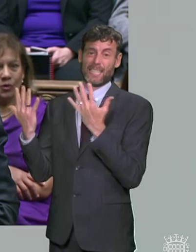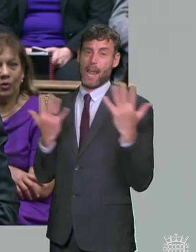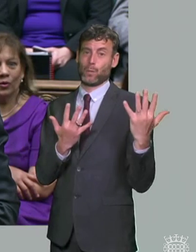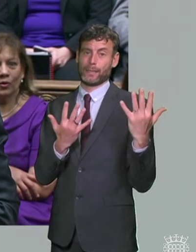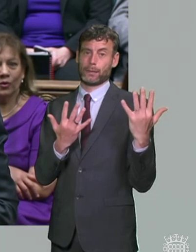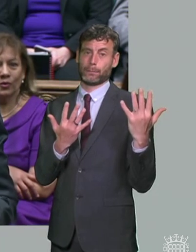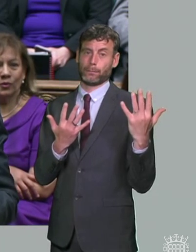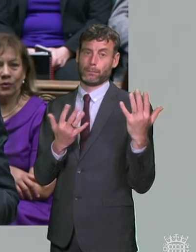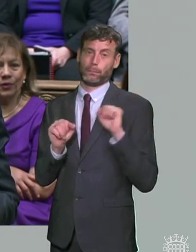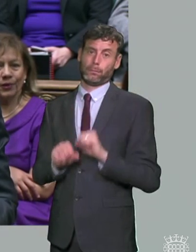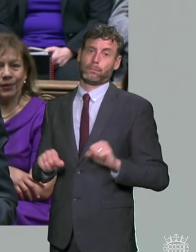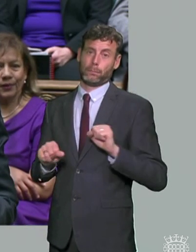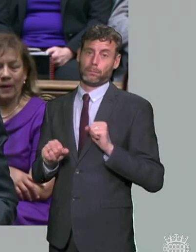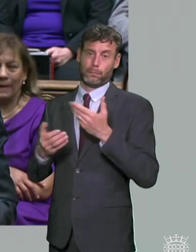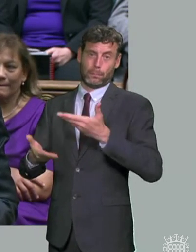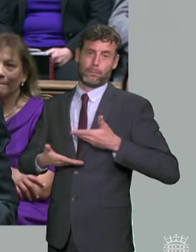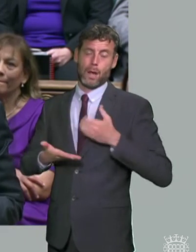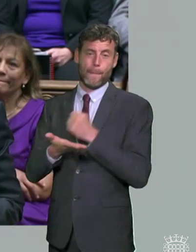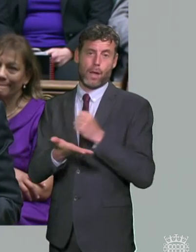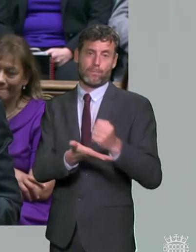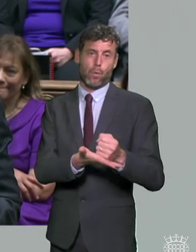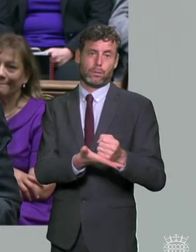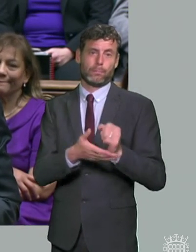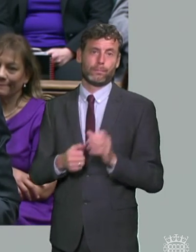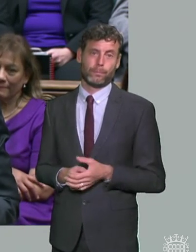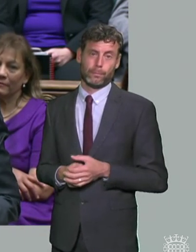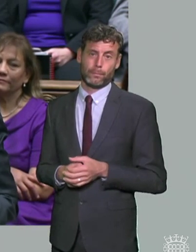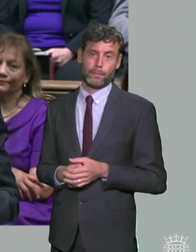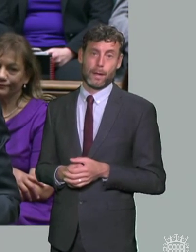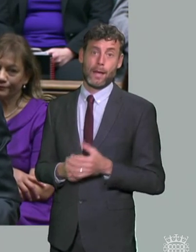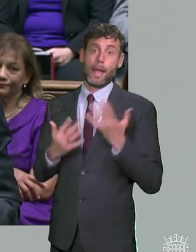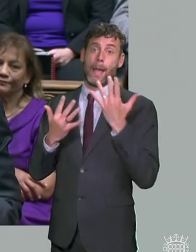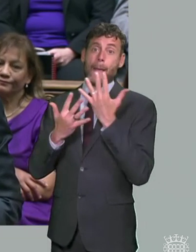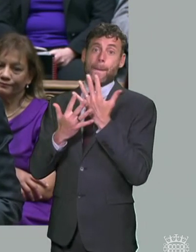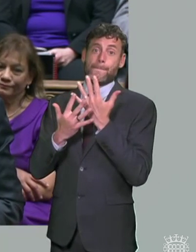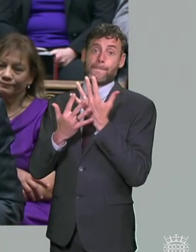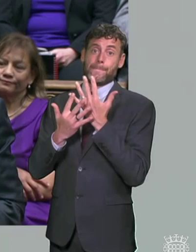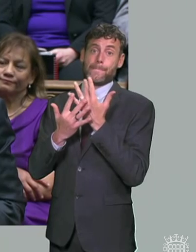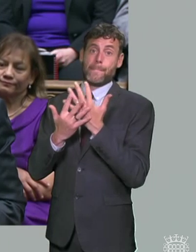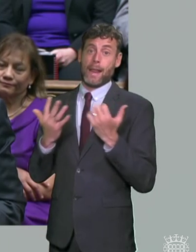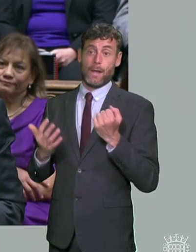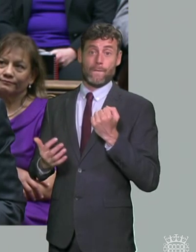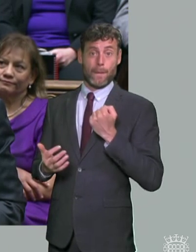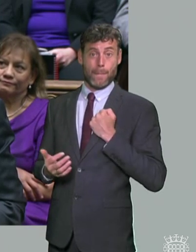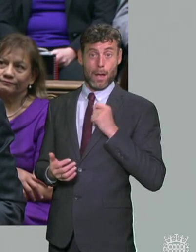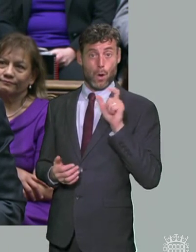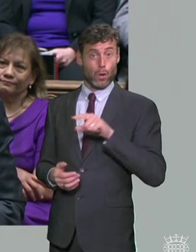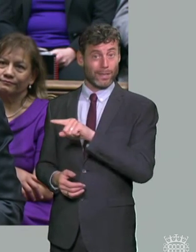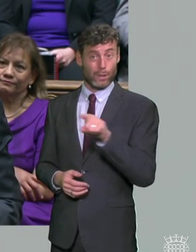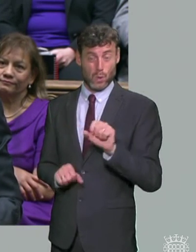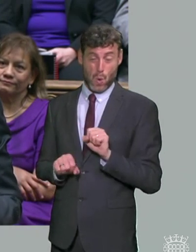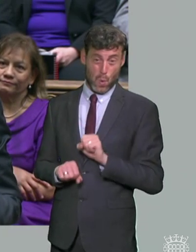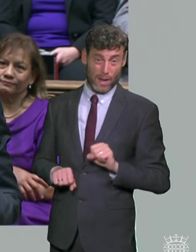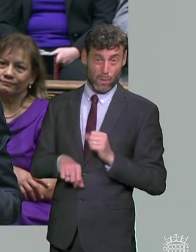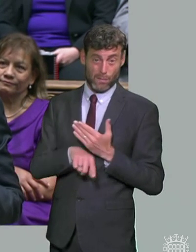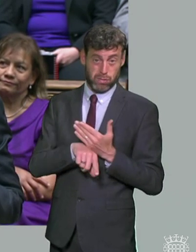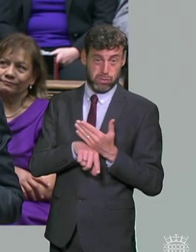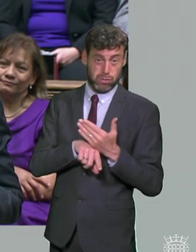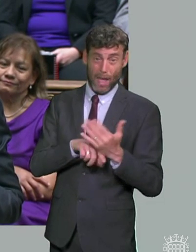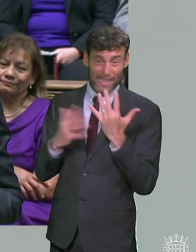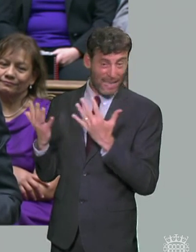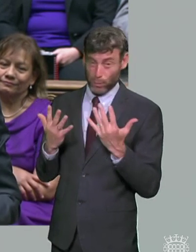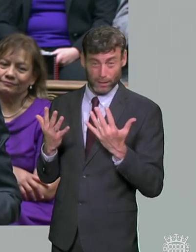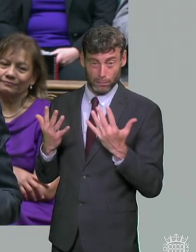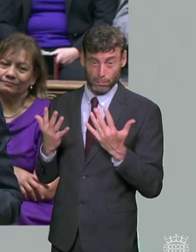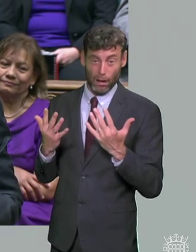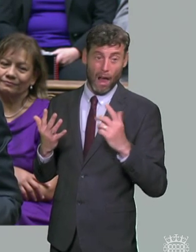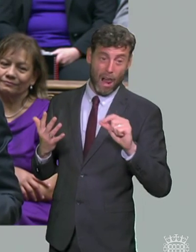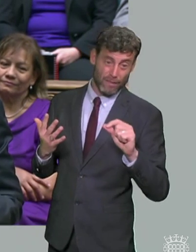10-week service time, and many of my constituents are waiting considerably longer than that.